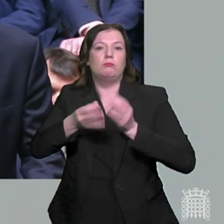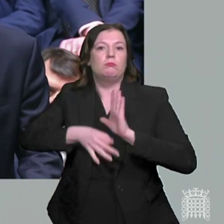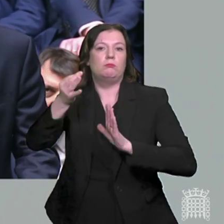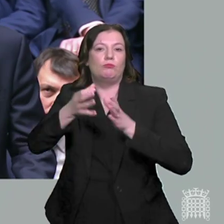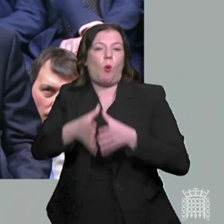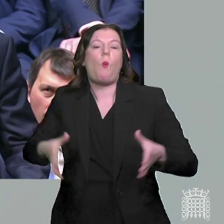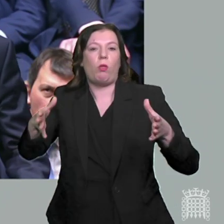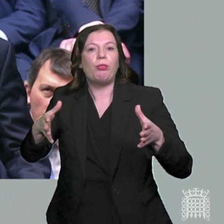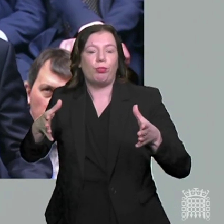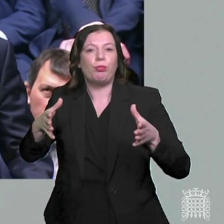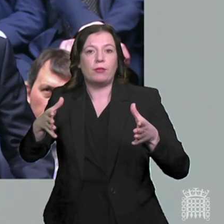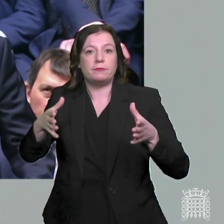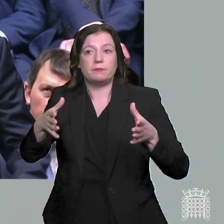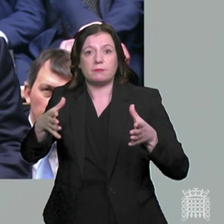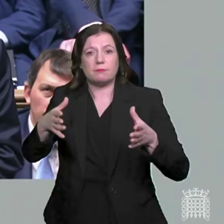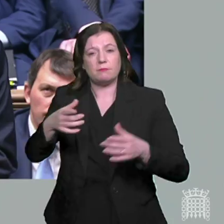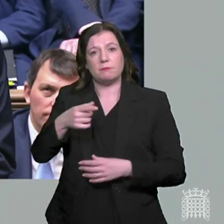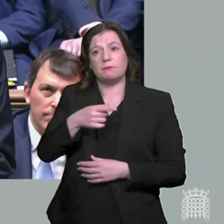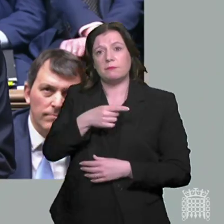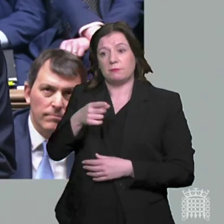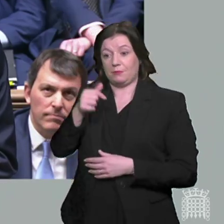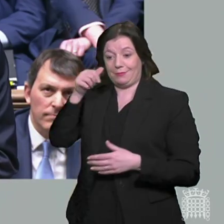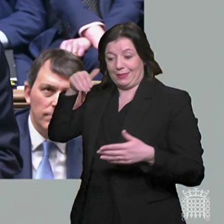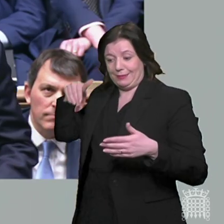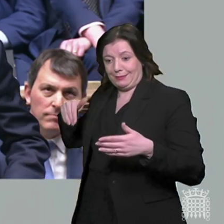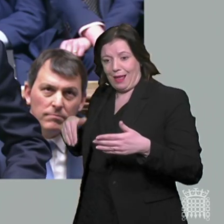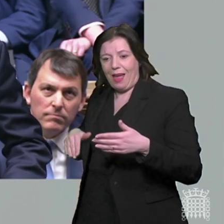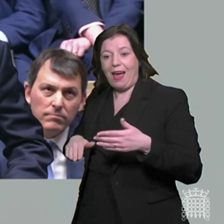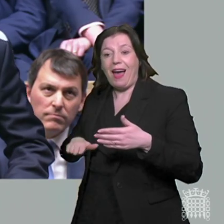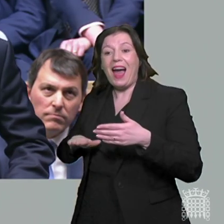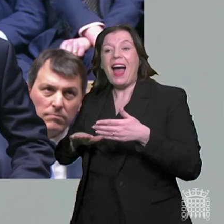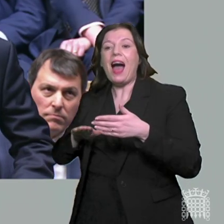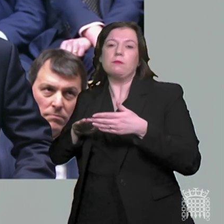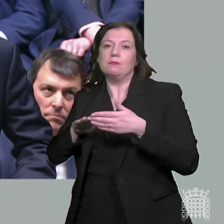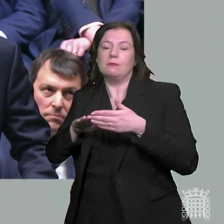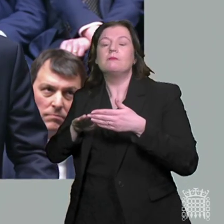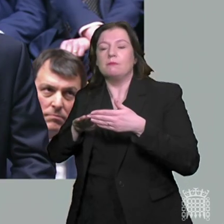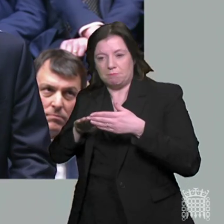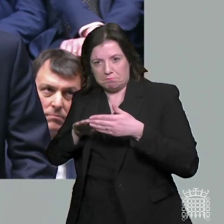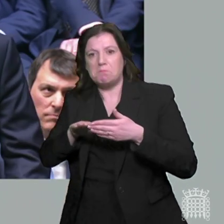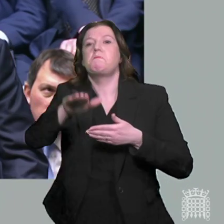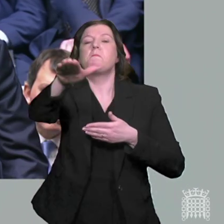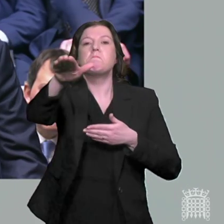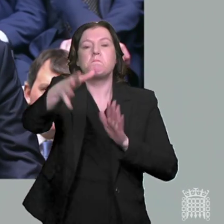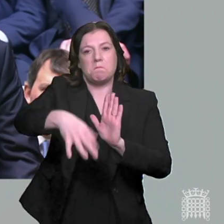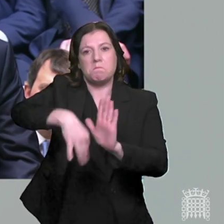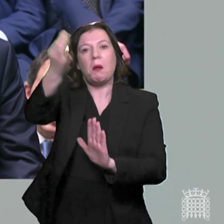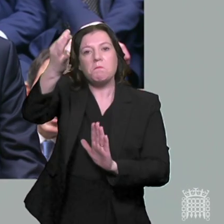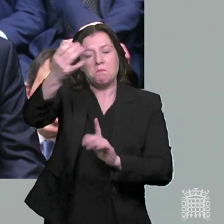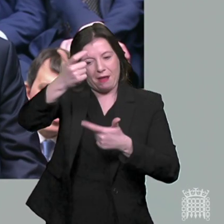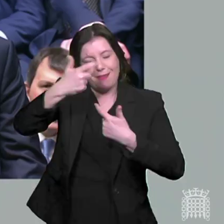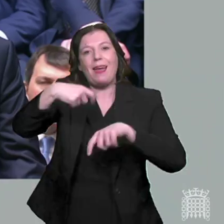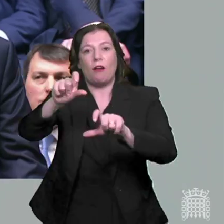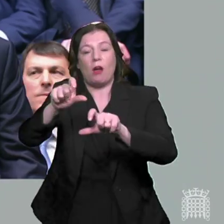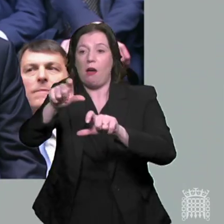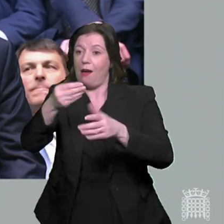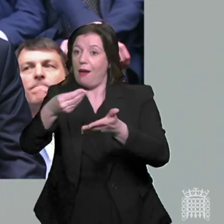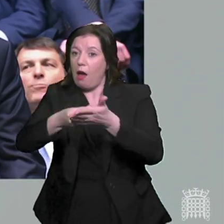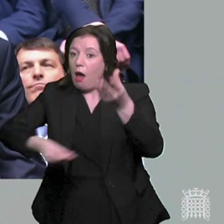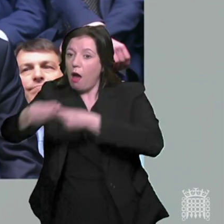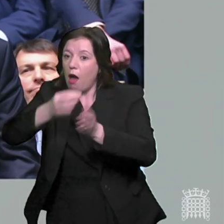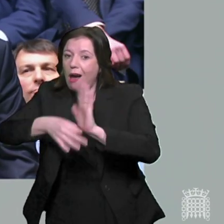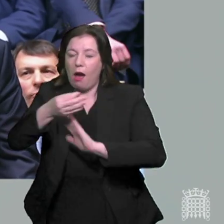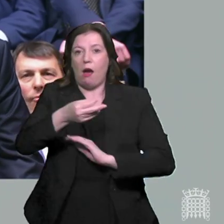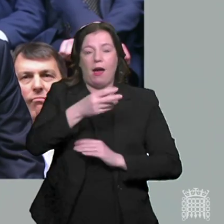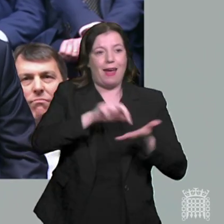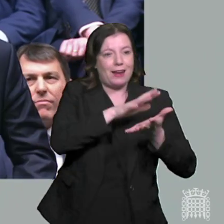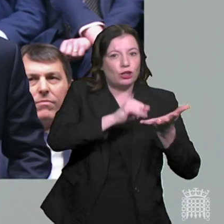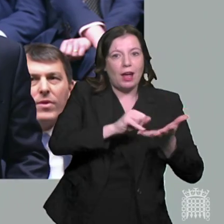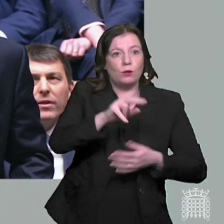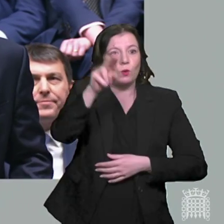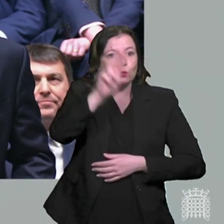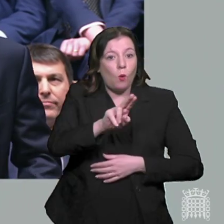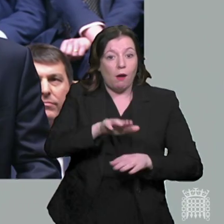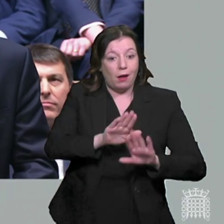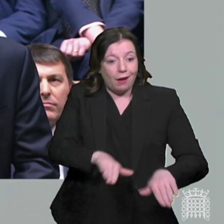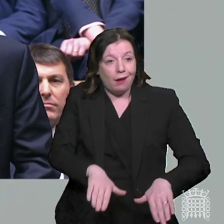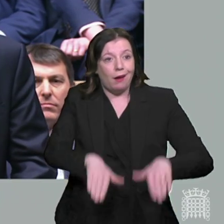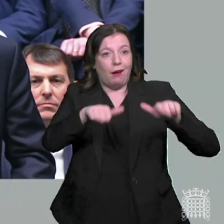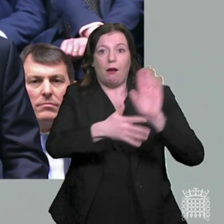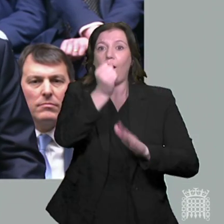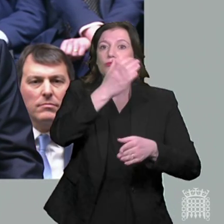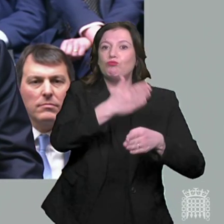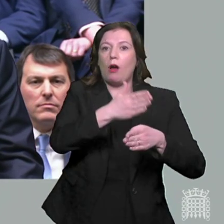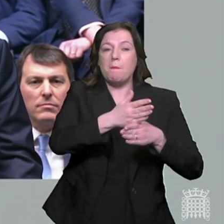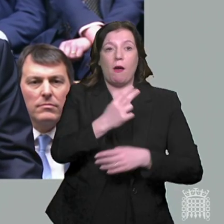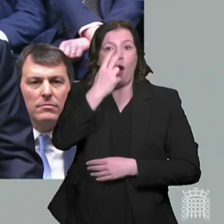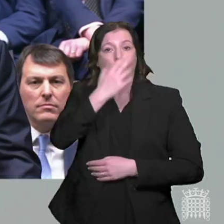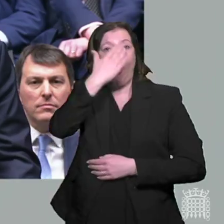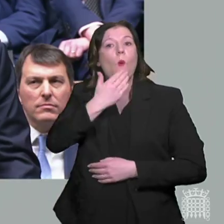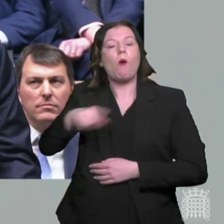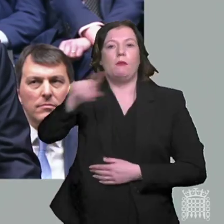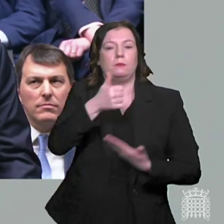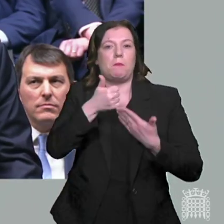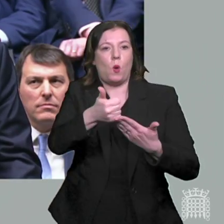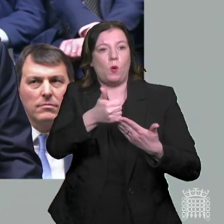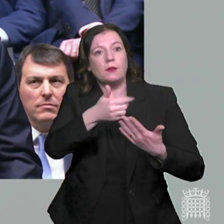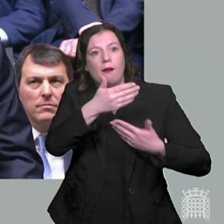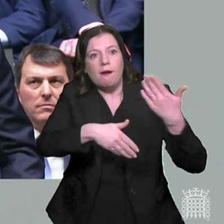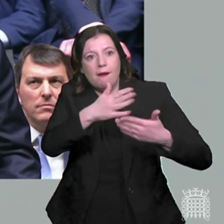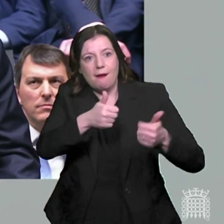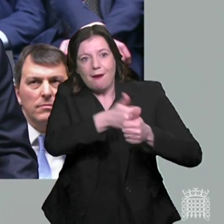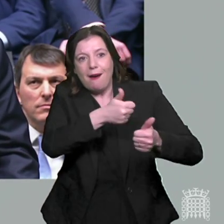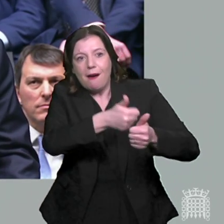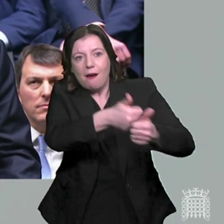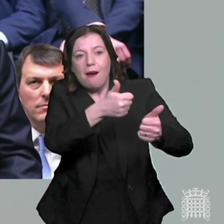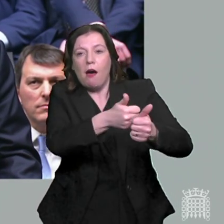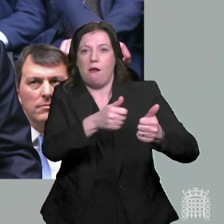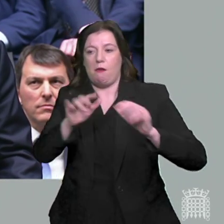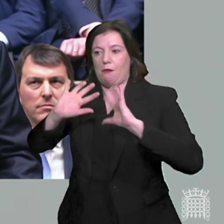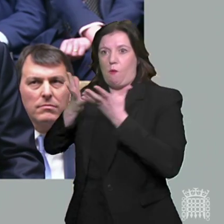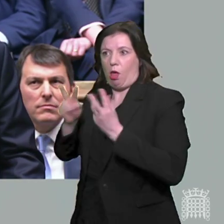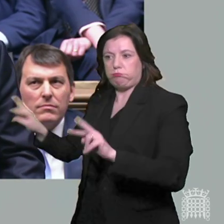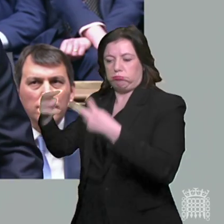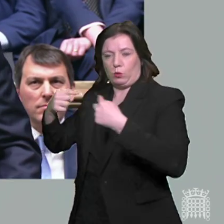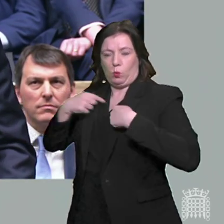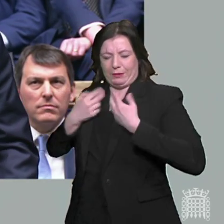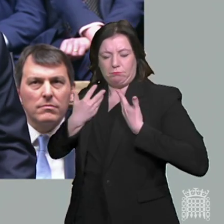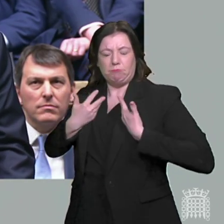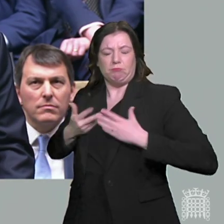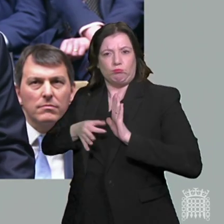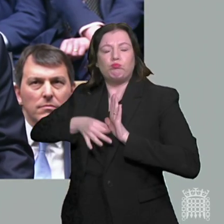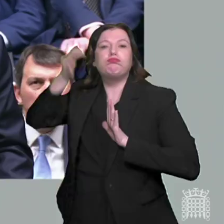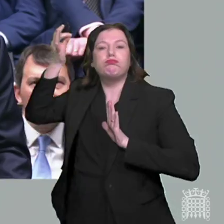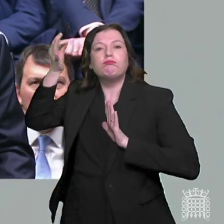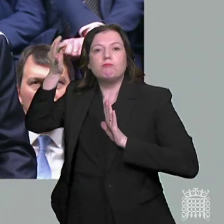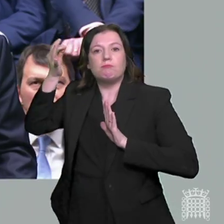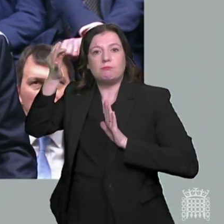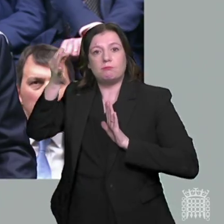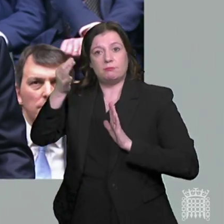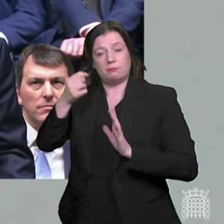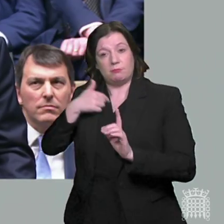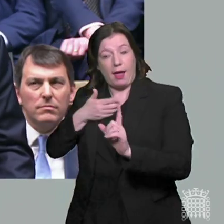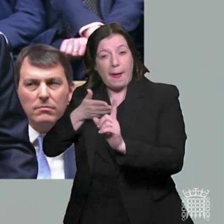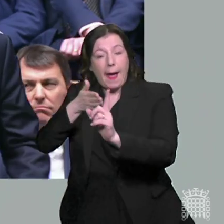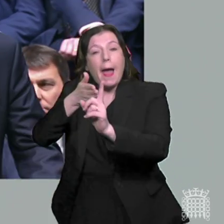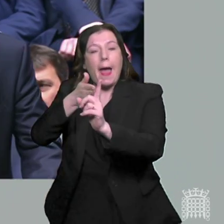Not just the growth that comes when you emerge from a downturn, but long-term, sustainable, healthy growth that pays for our NHS and schools, finds jobs for young people and provides a safety net for older people, all while making our country one of the most prosperous in the world—prosperity with a purpose.